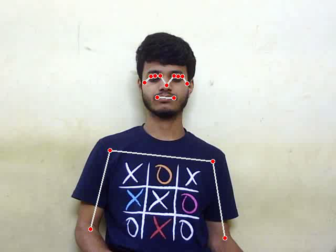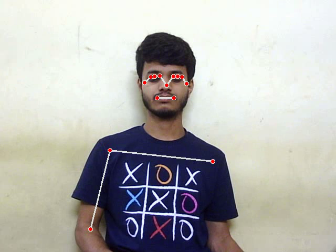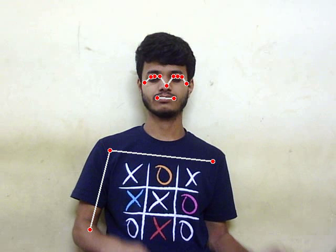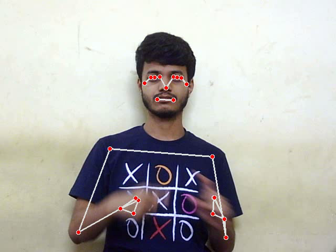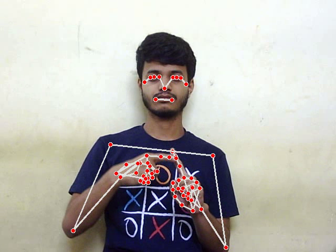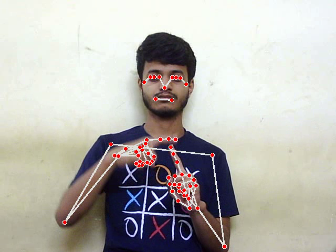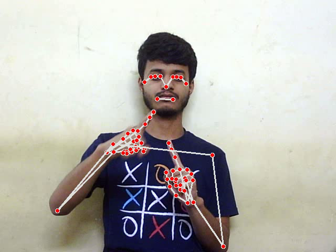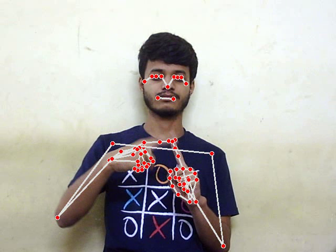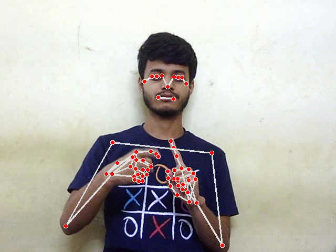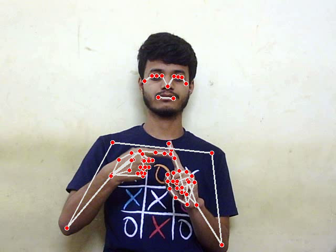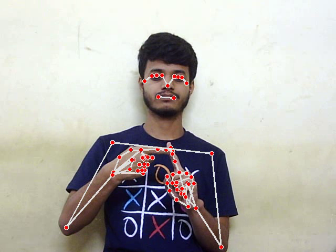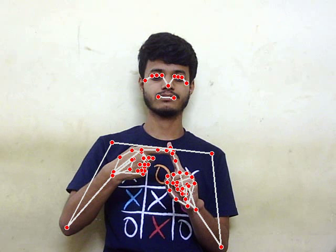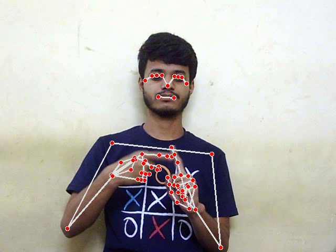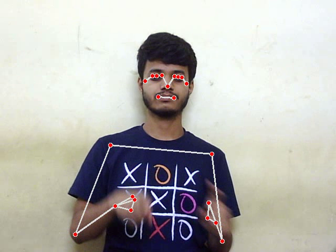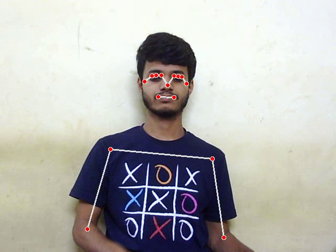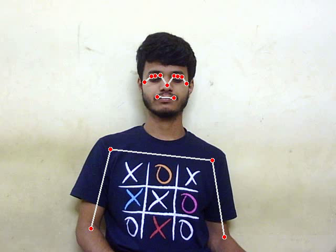when